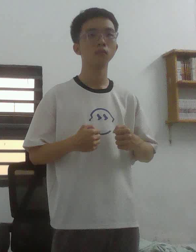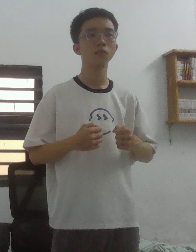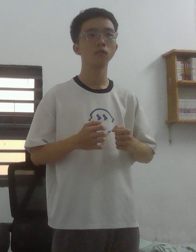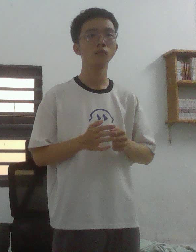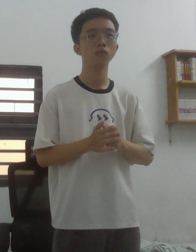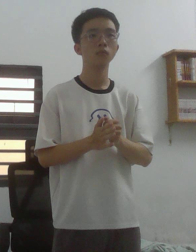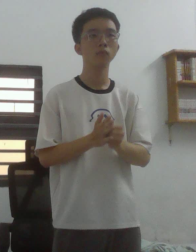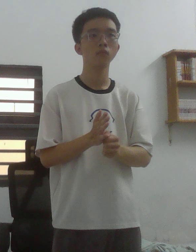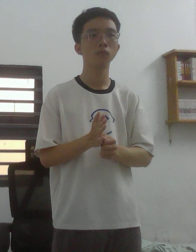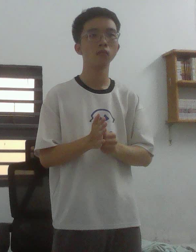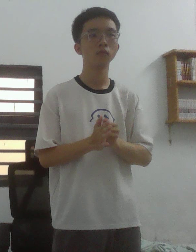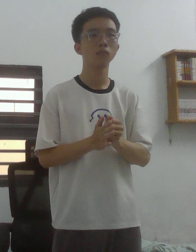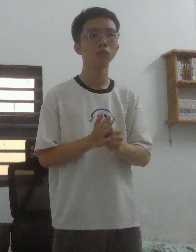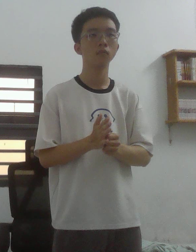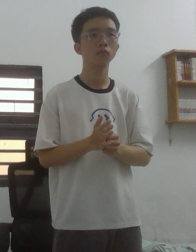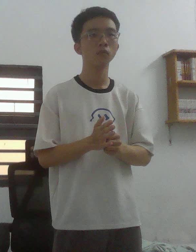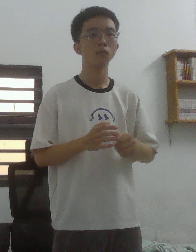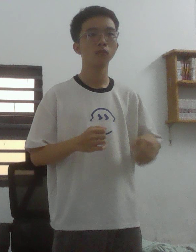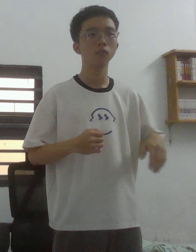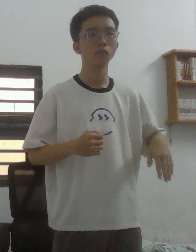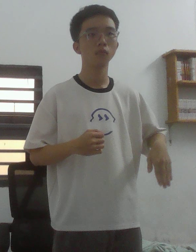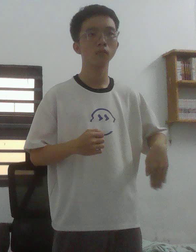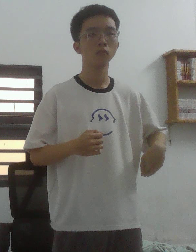thang sau